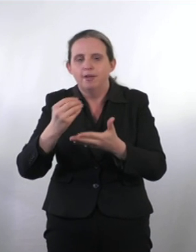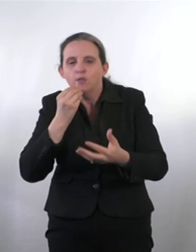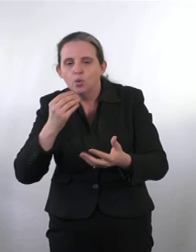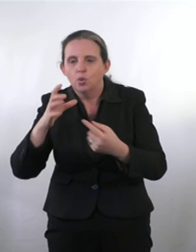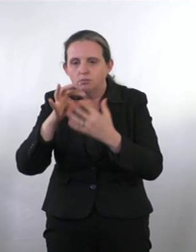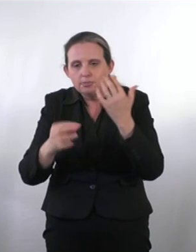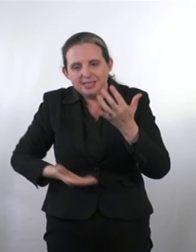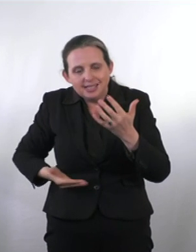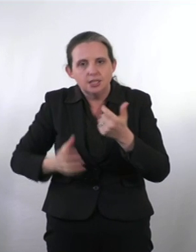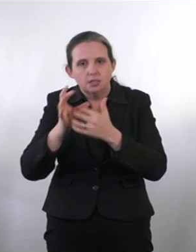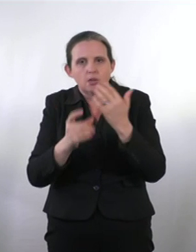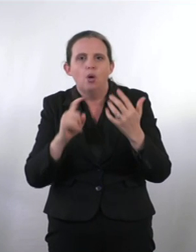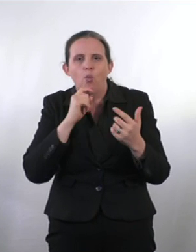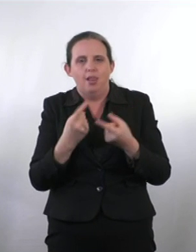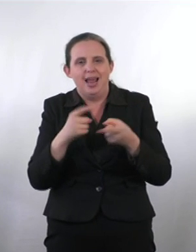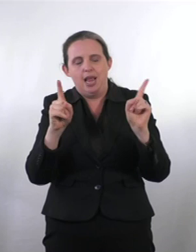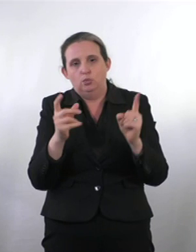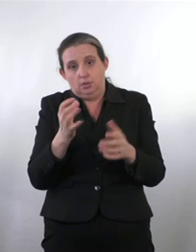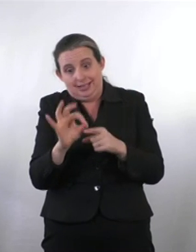More details will be announced shortly.